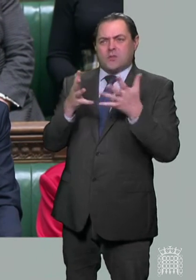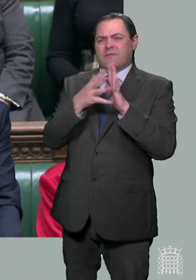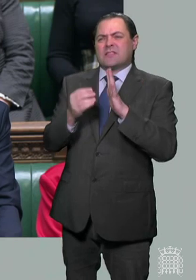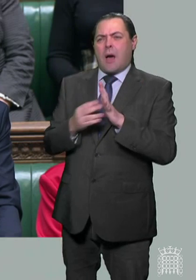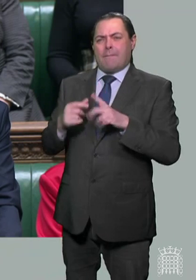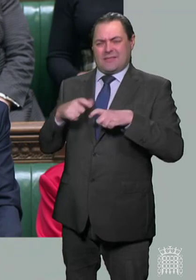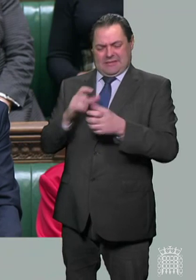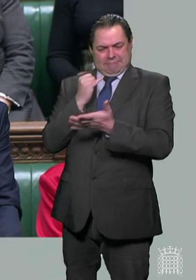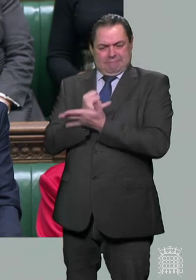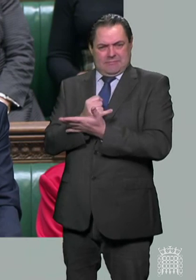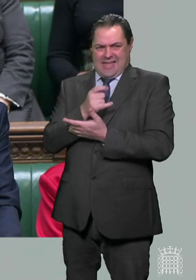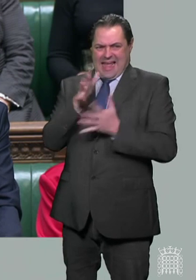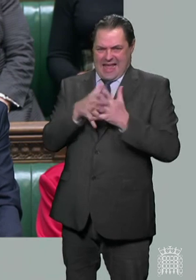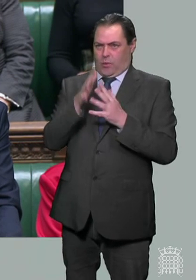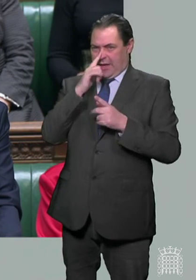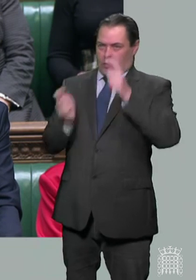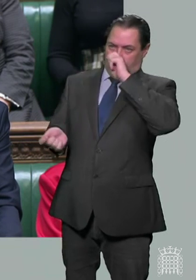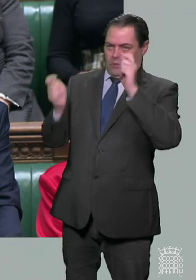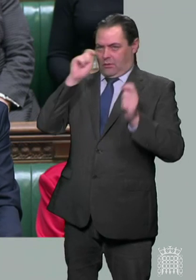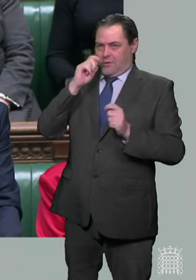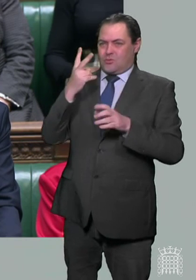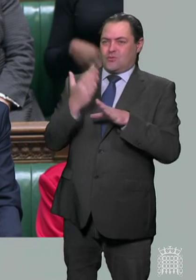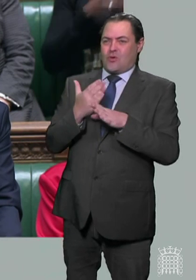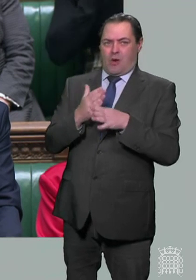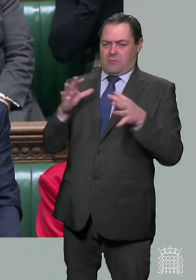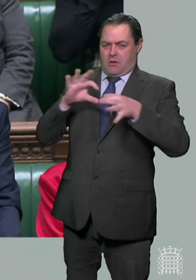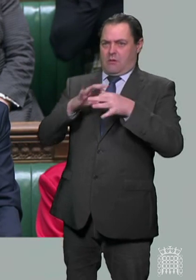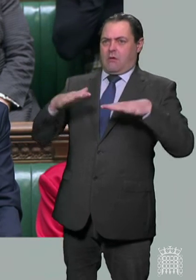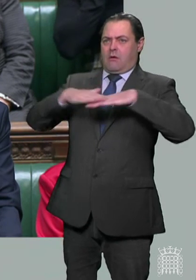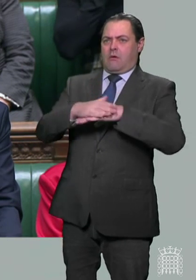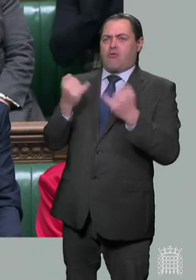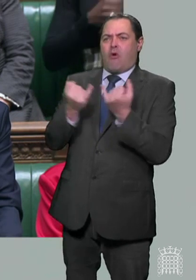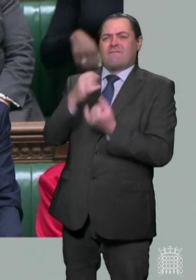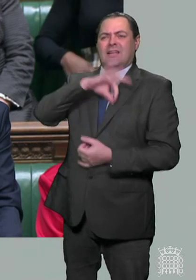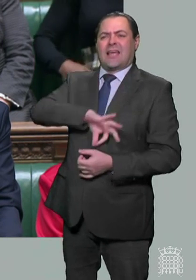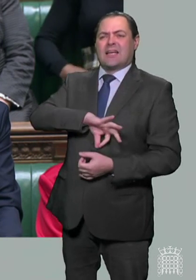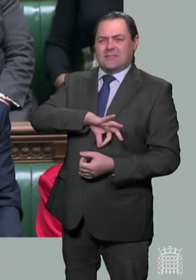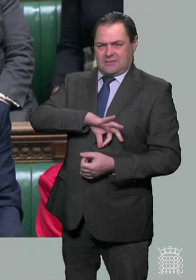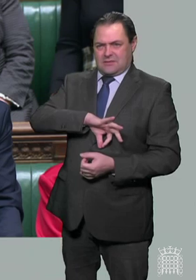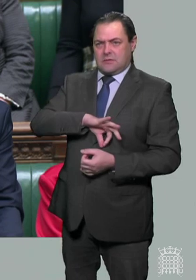There are two simple steps to sorting it out: proper independence and powers for the Advisory Committee on Business Appointments